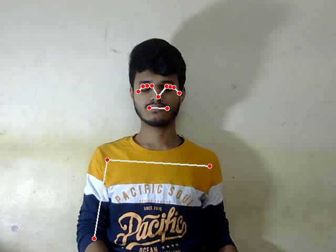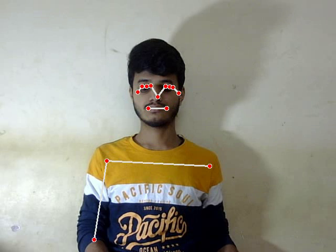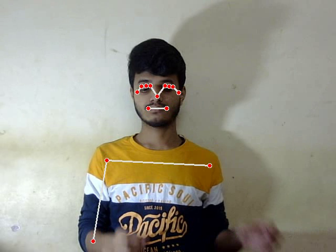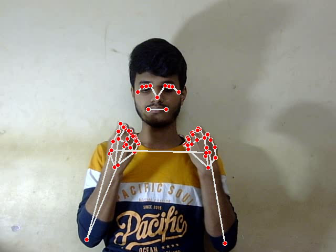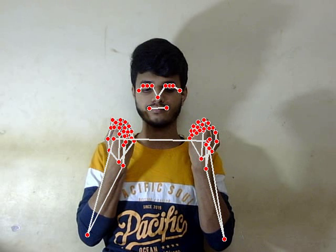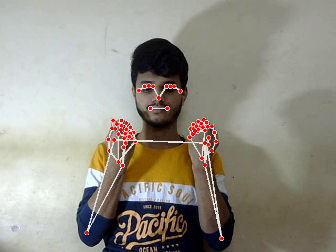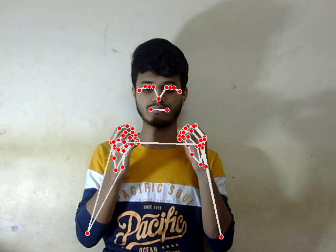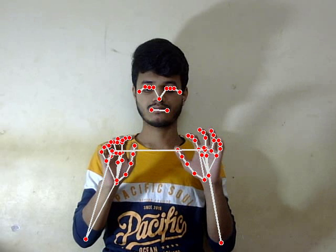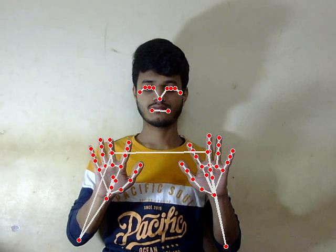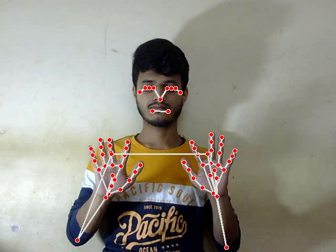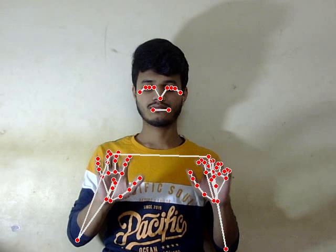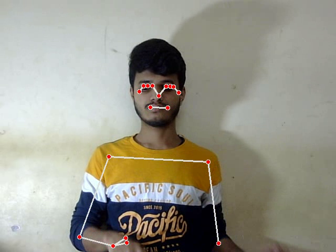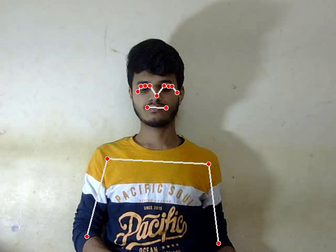finish